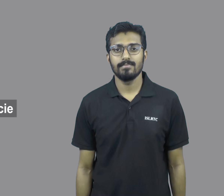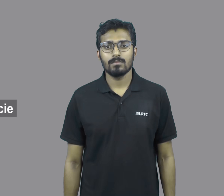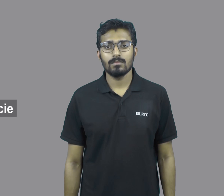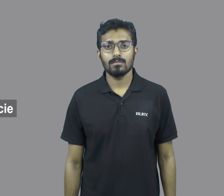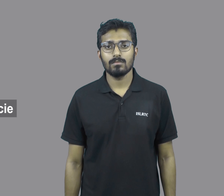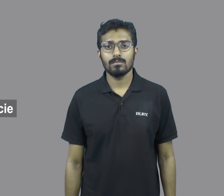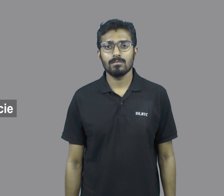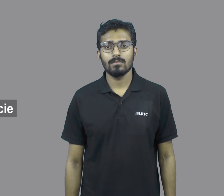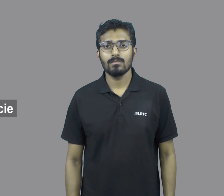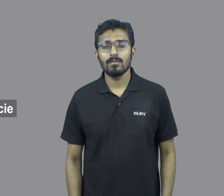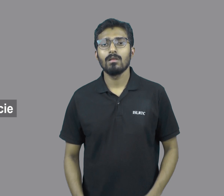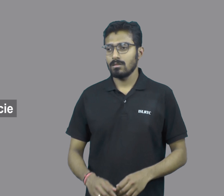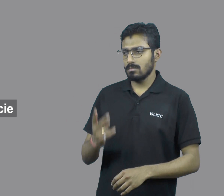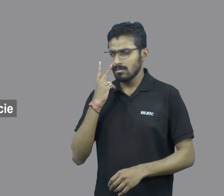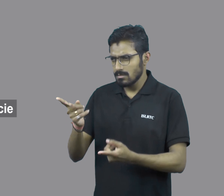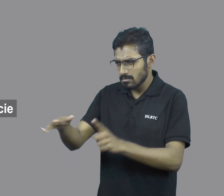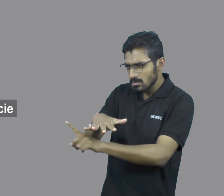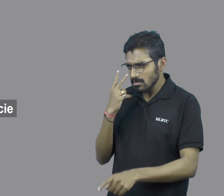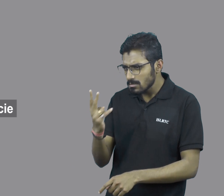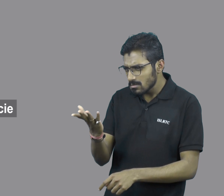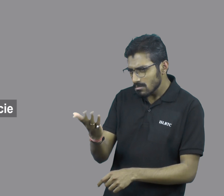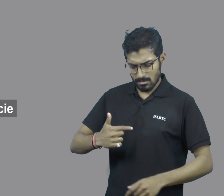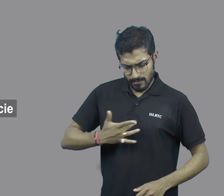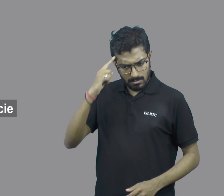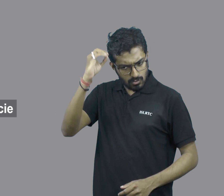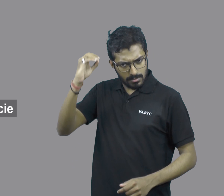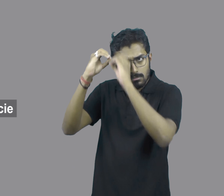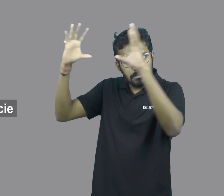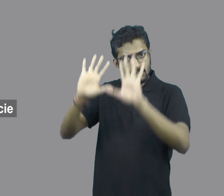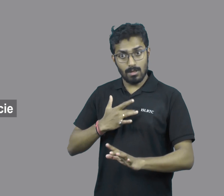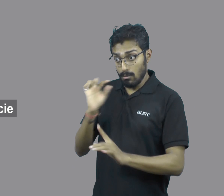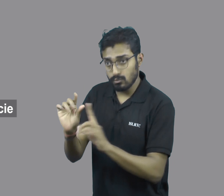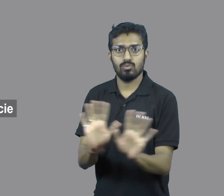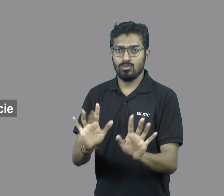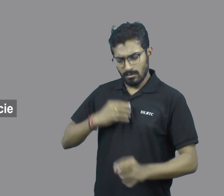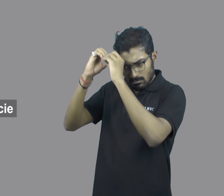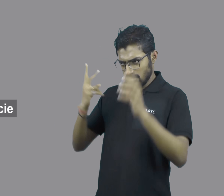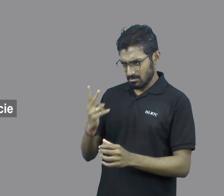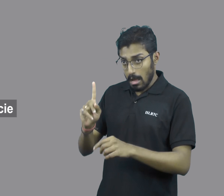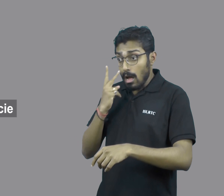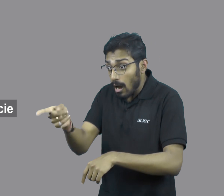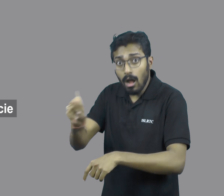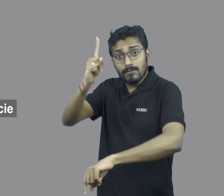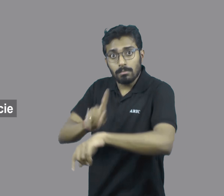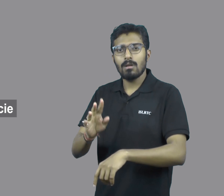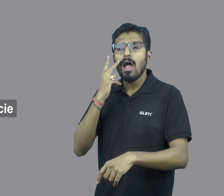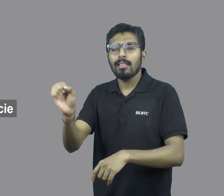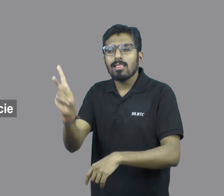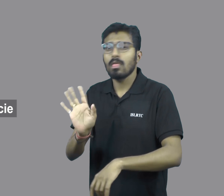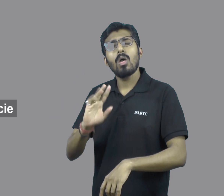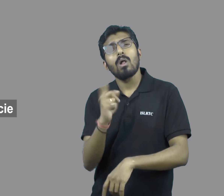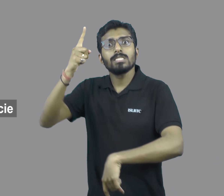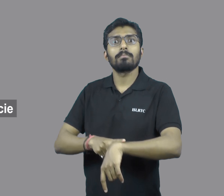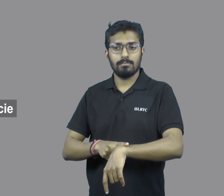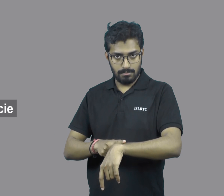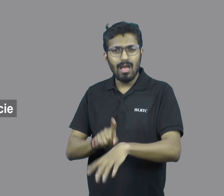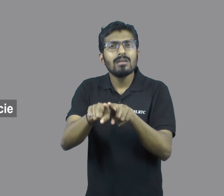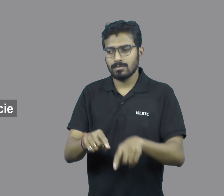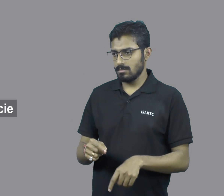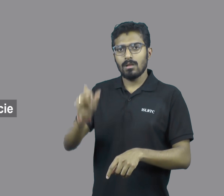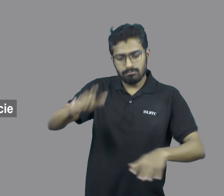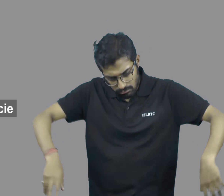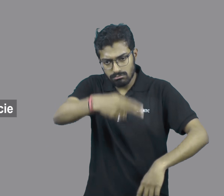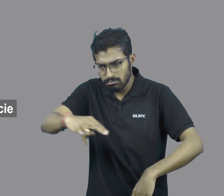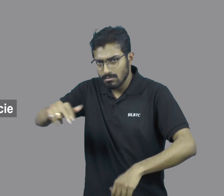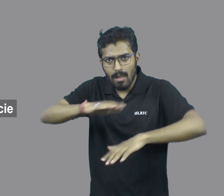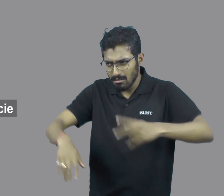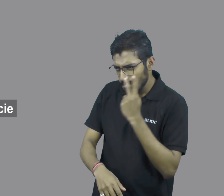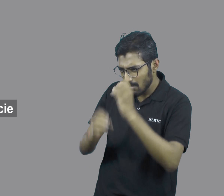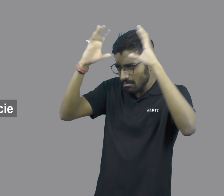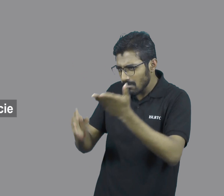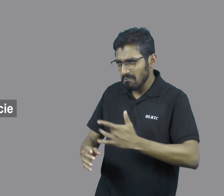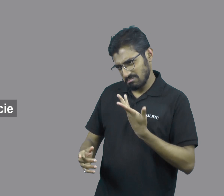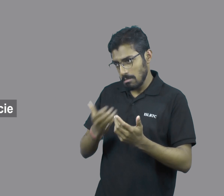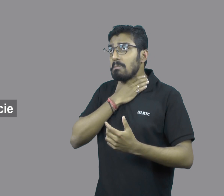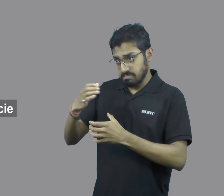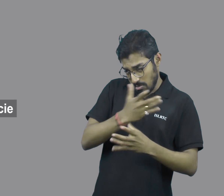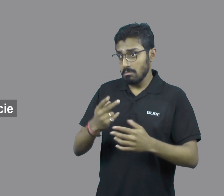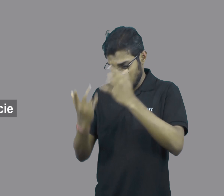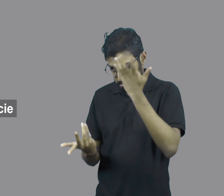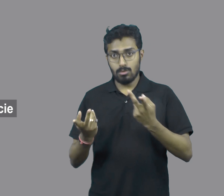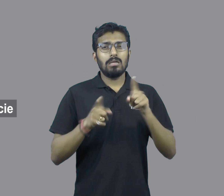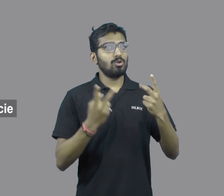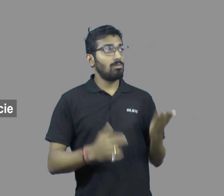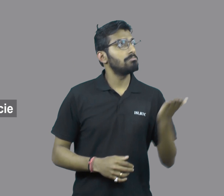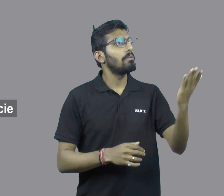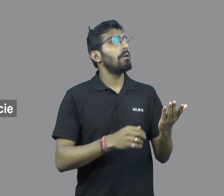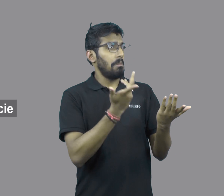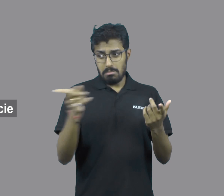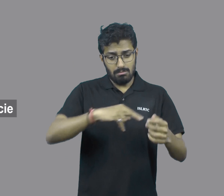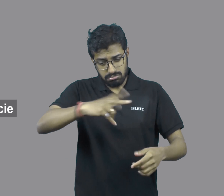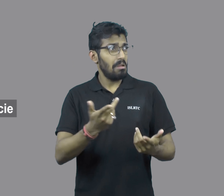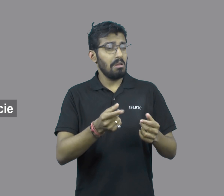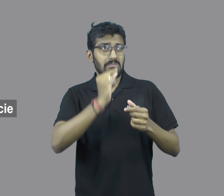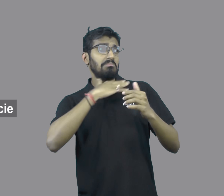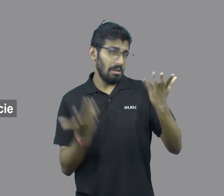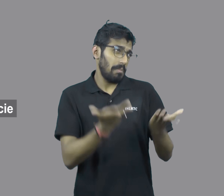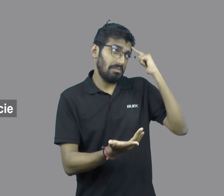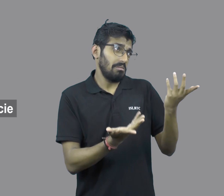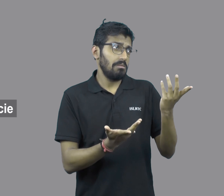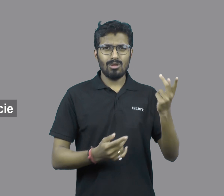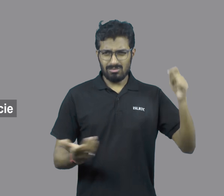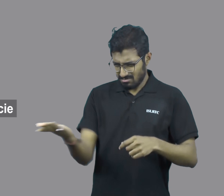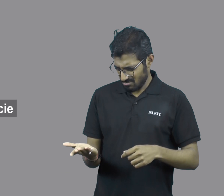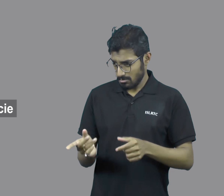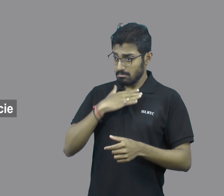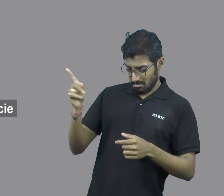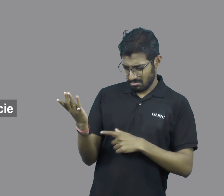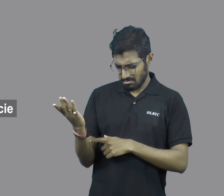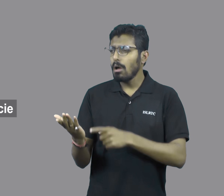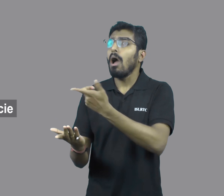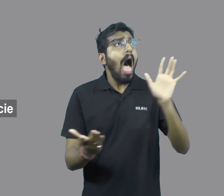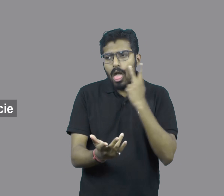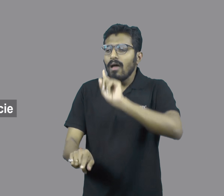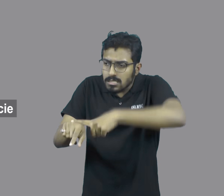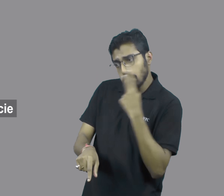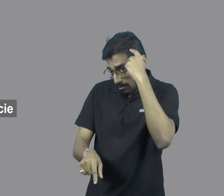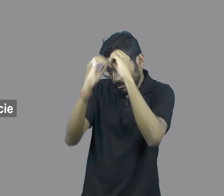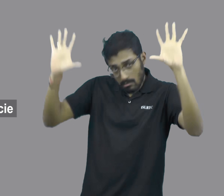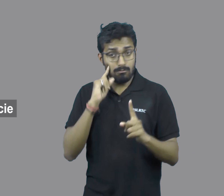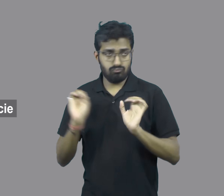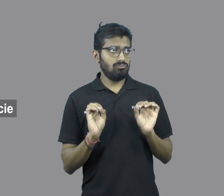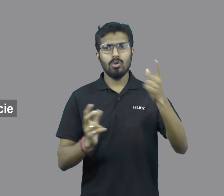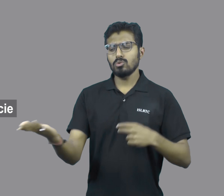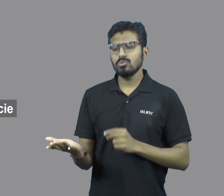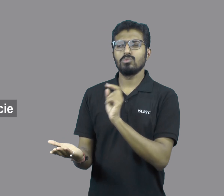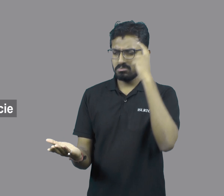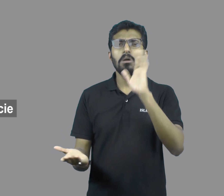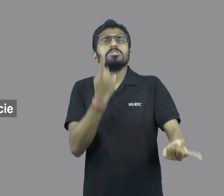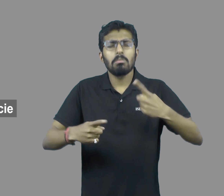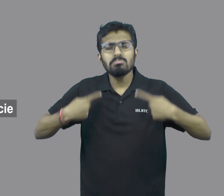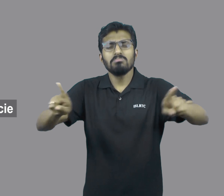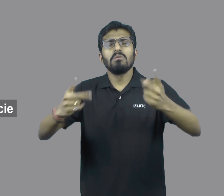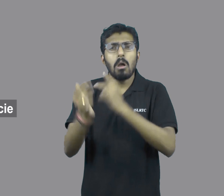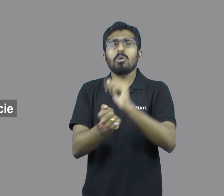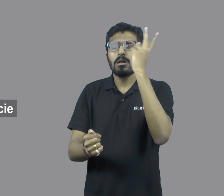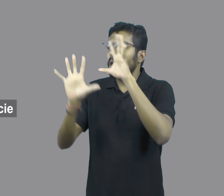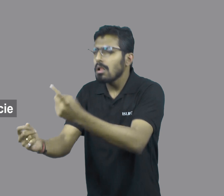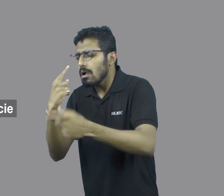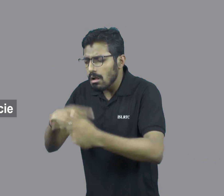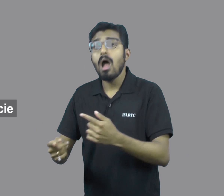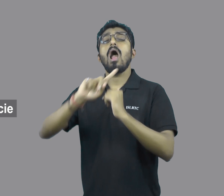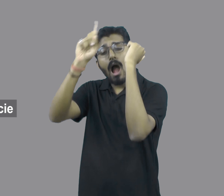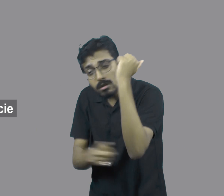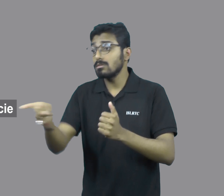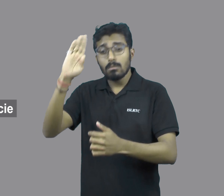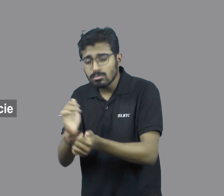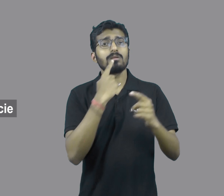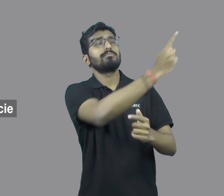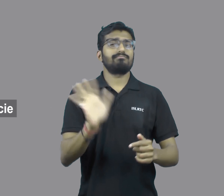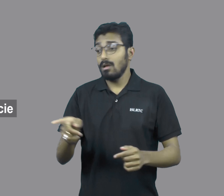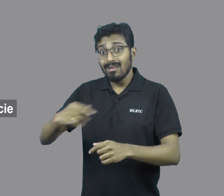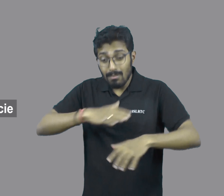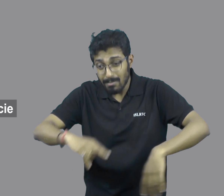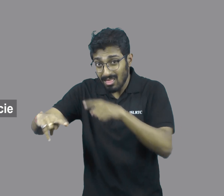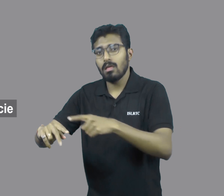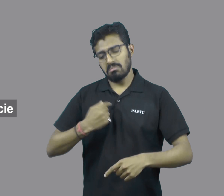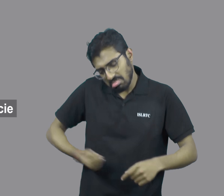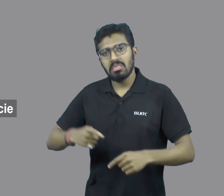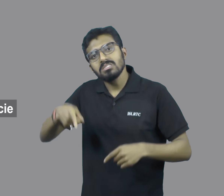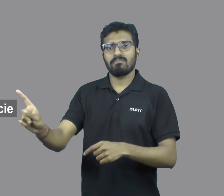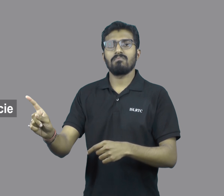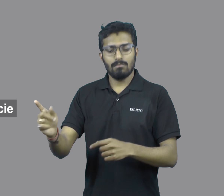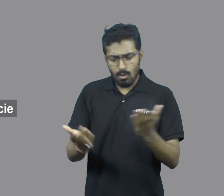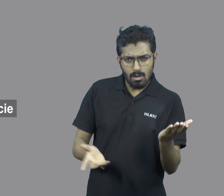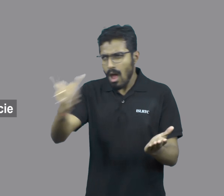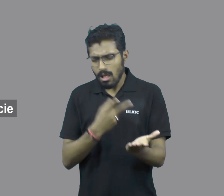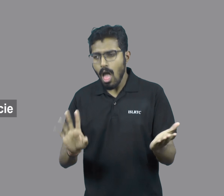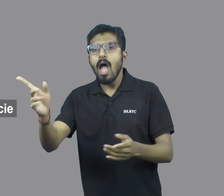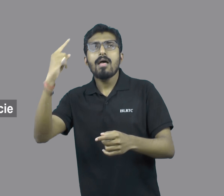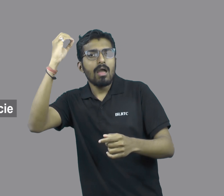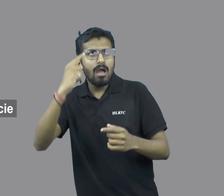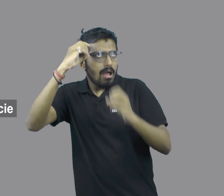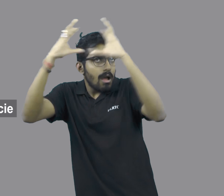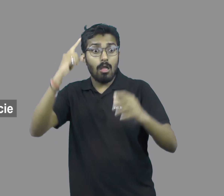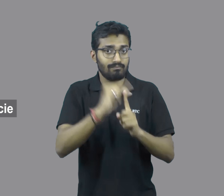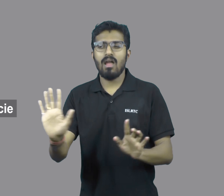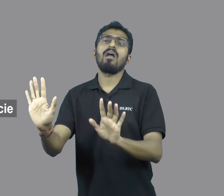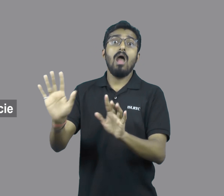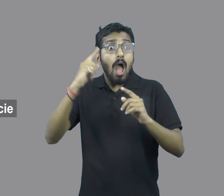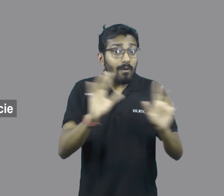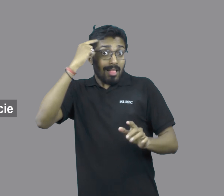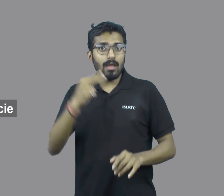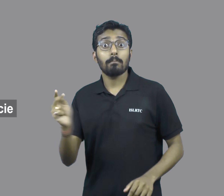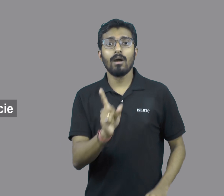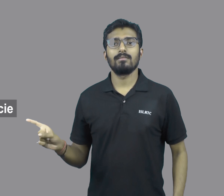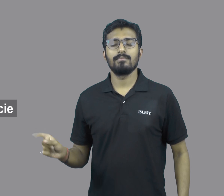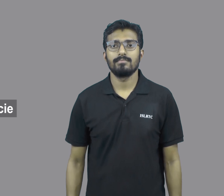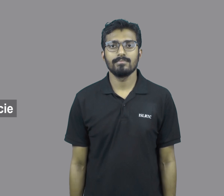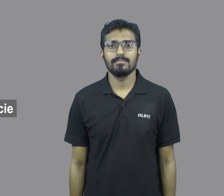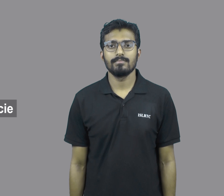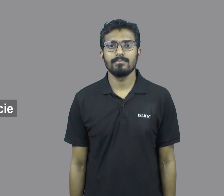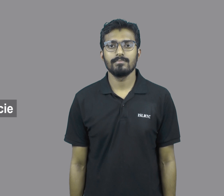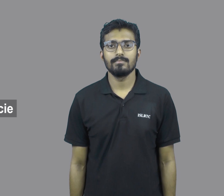Prima Facie